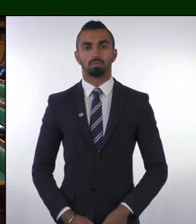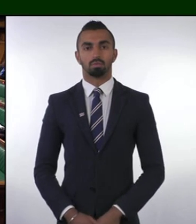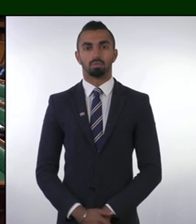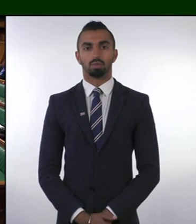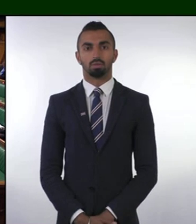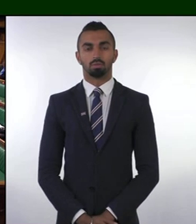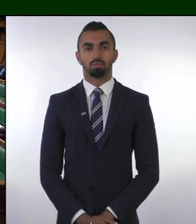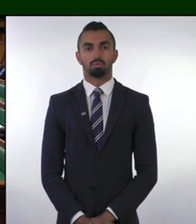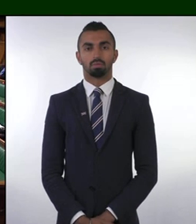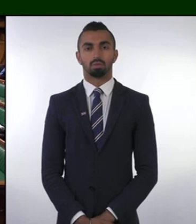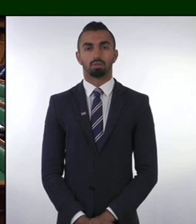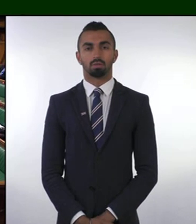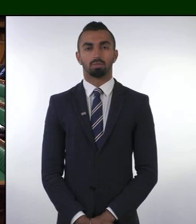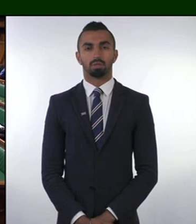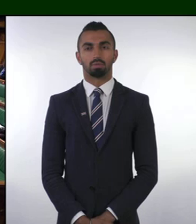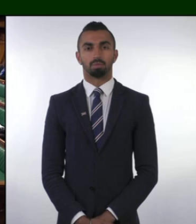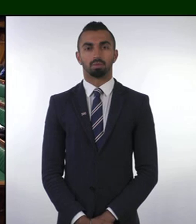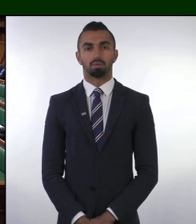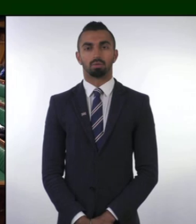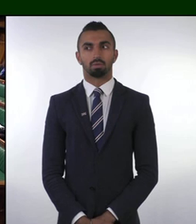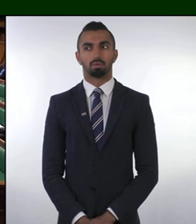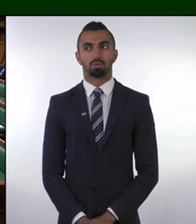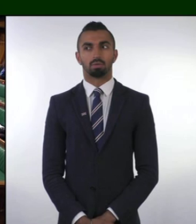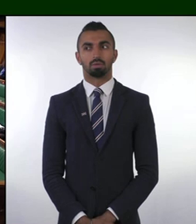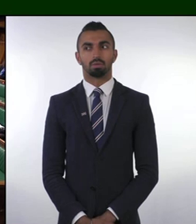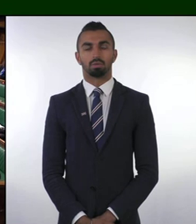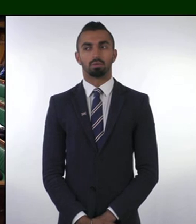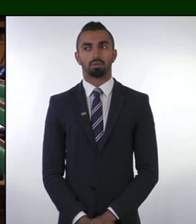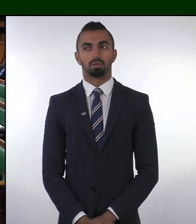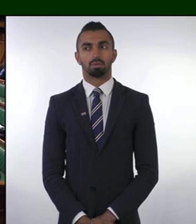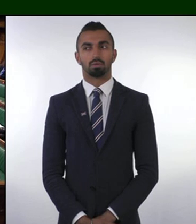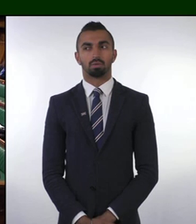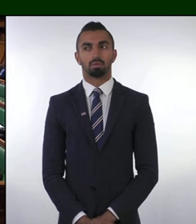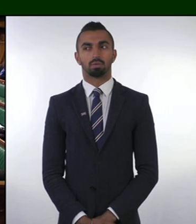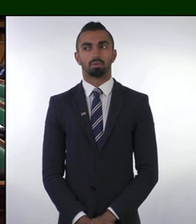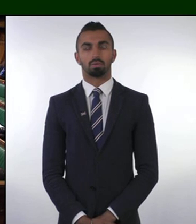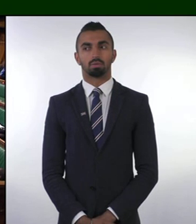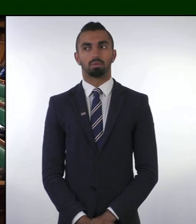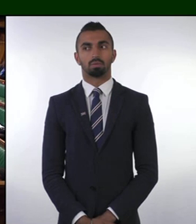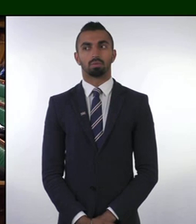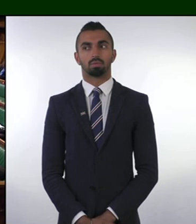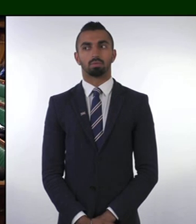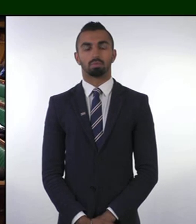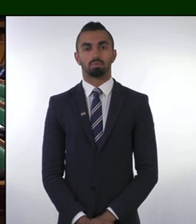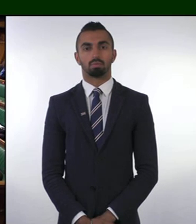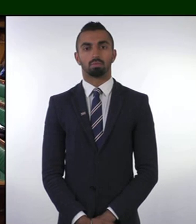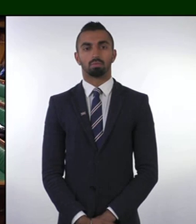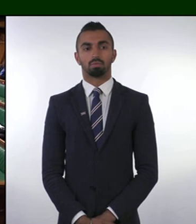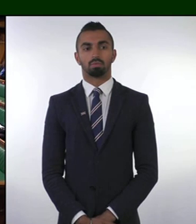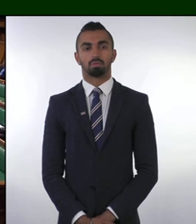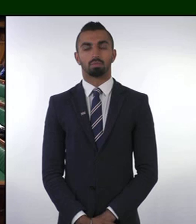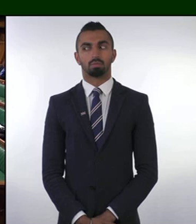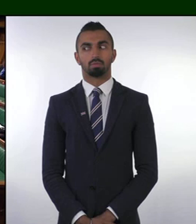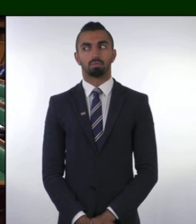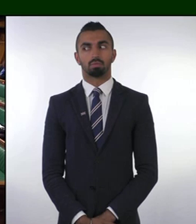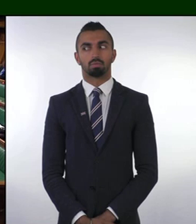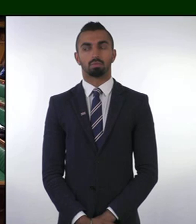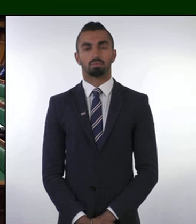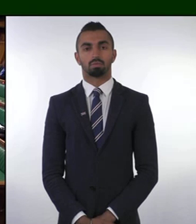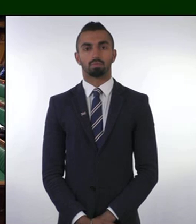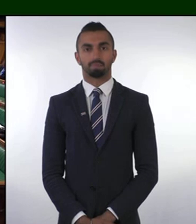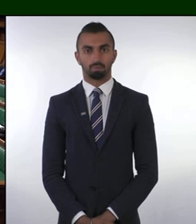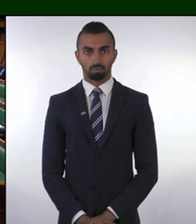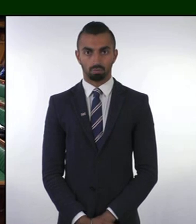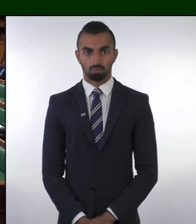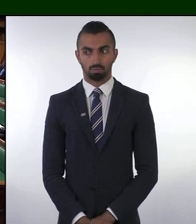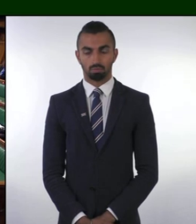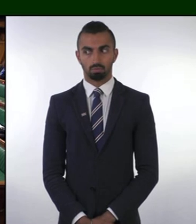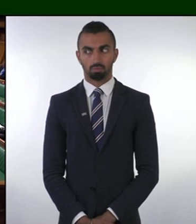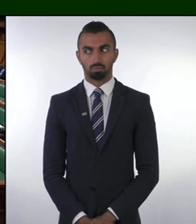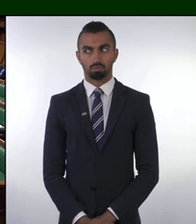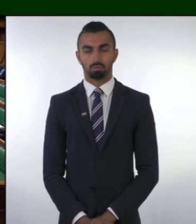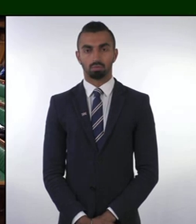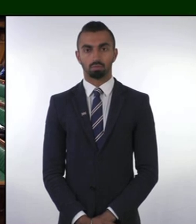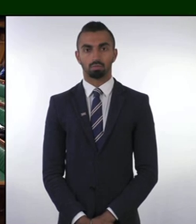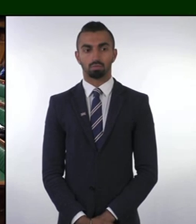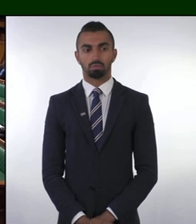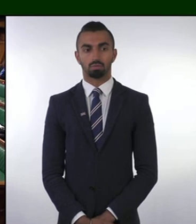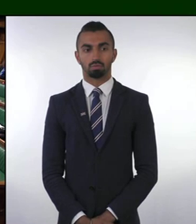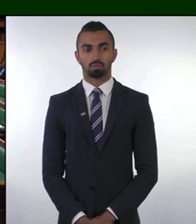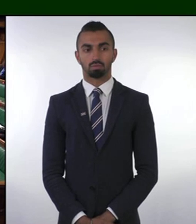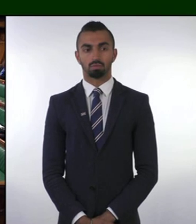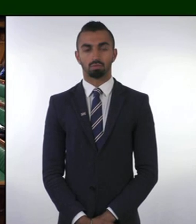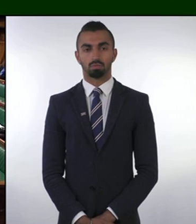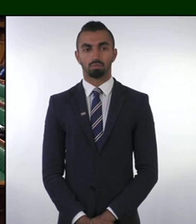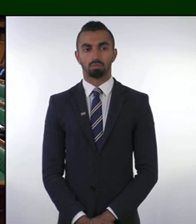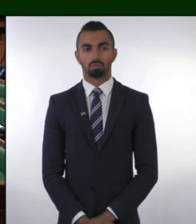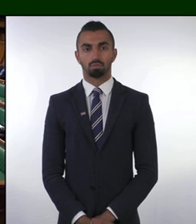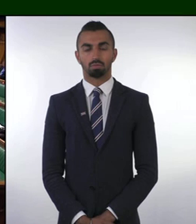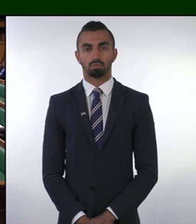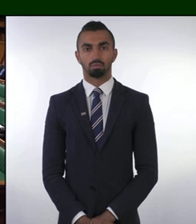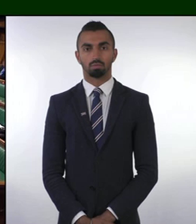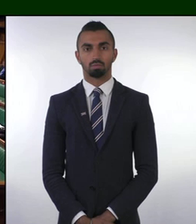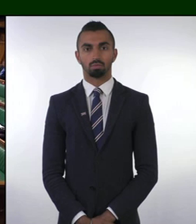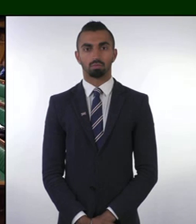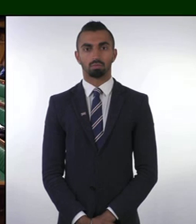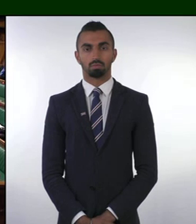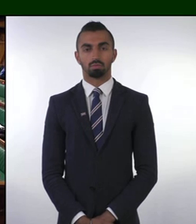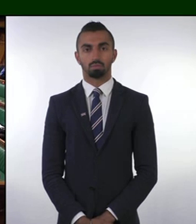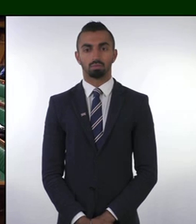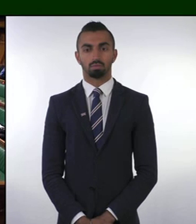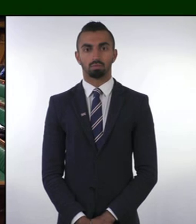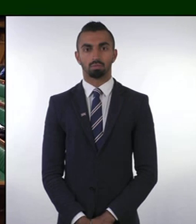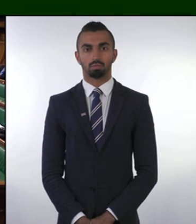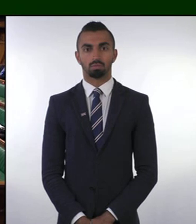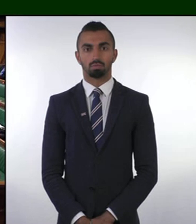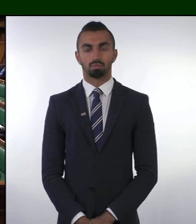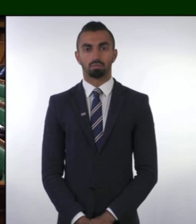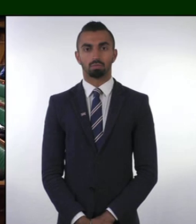for three minutes.